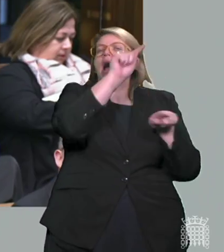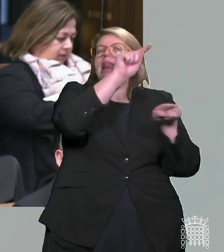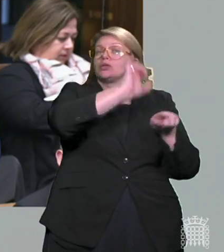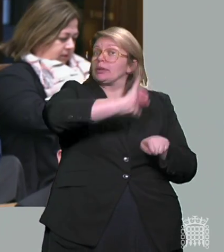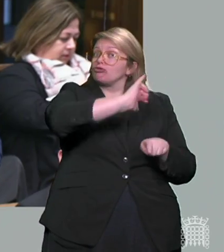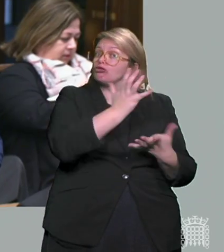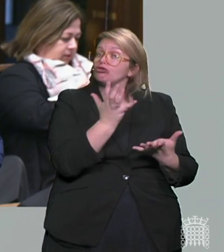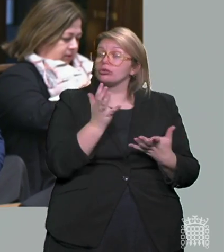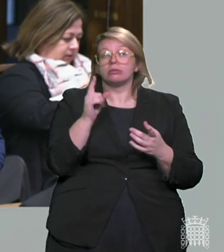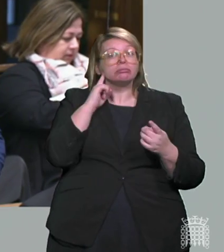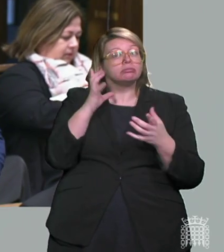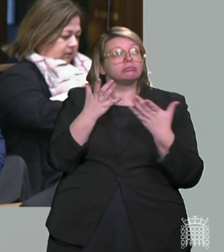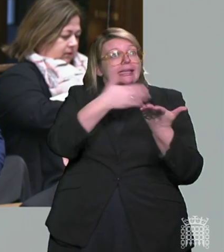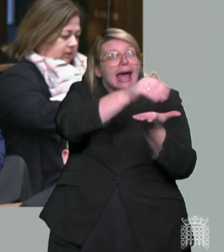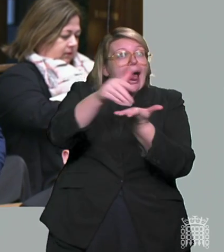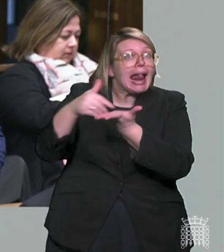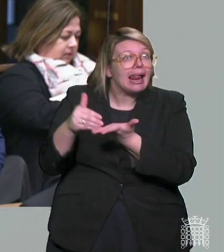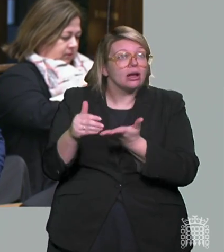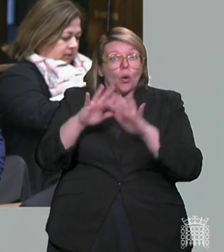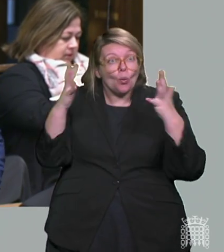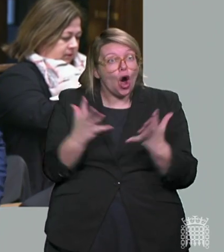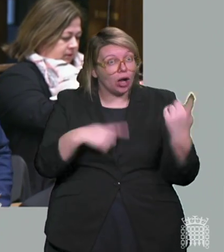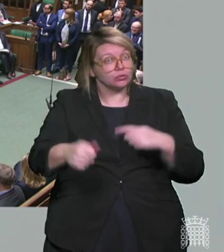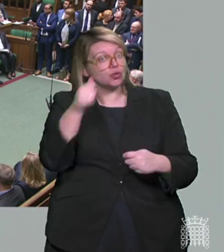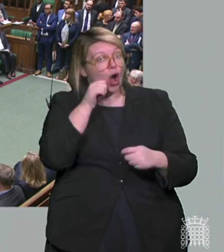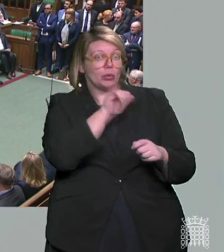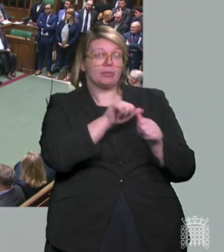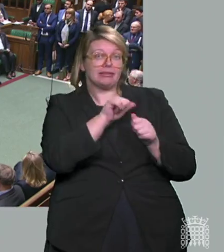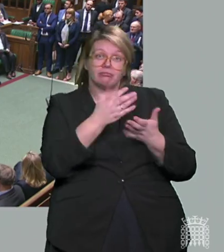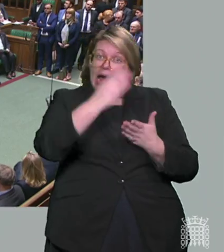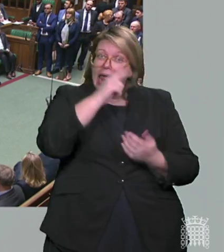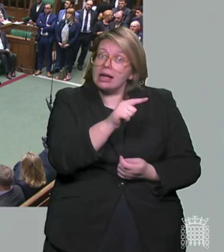Across Europe and across the world, everybody knows the answer—does the Minister?